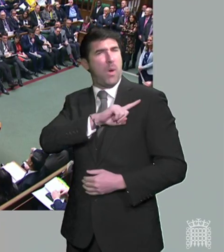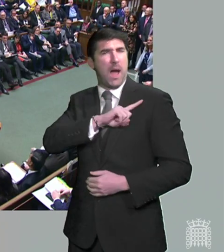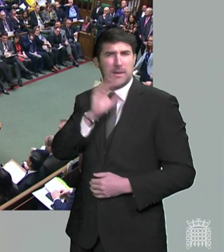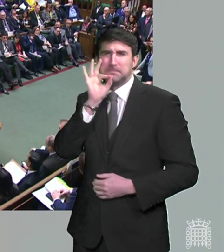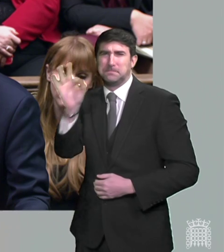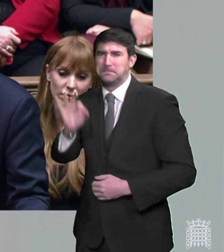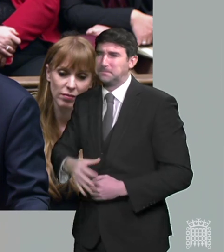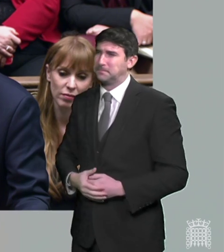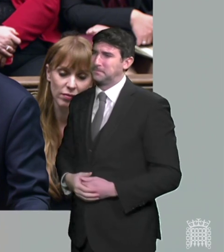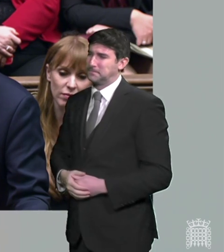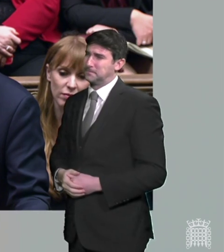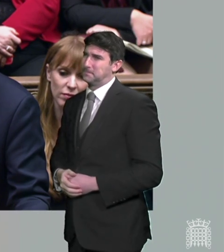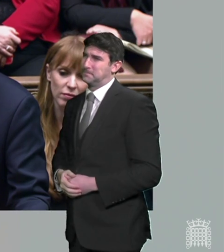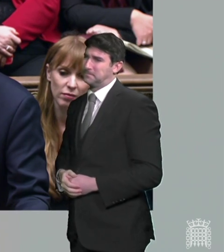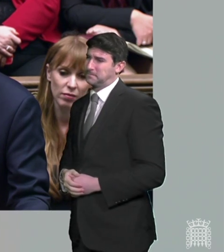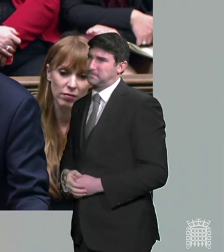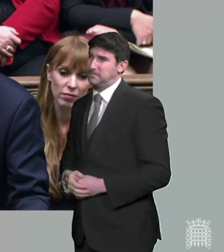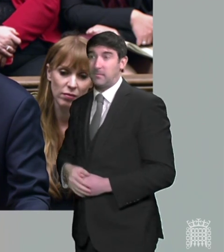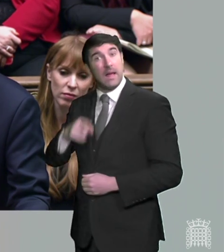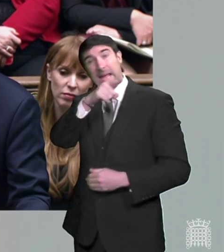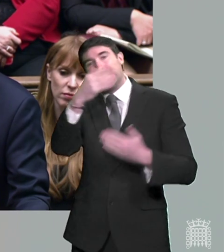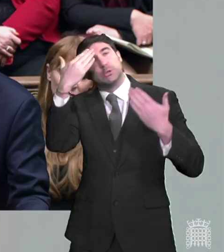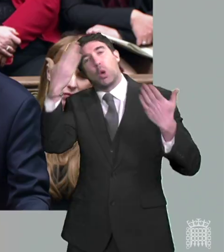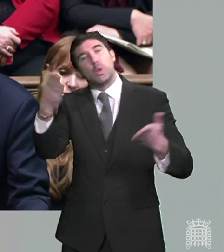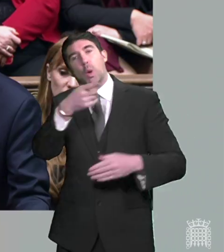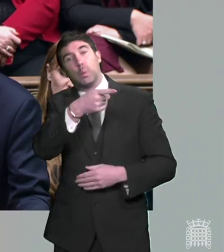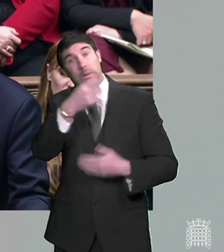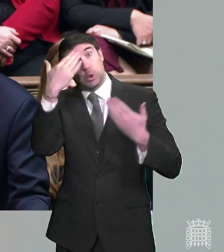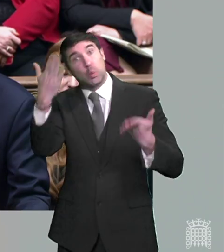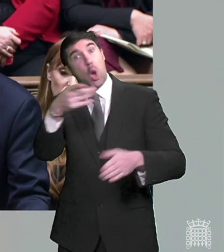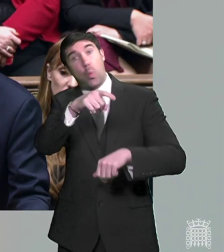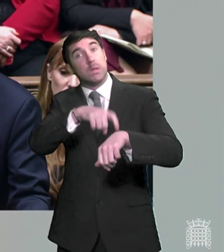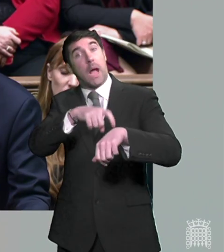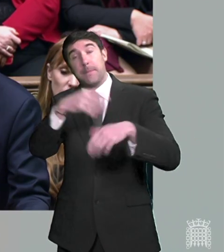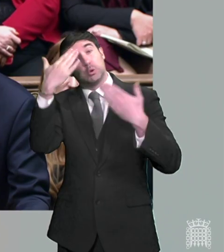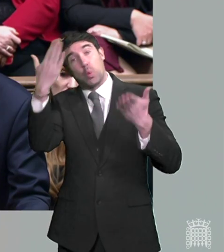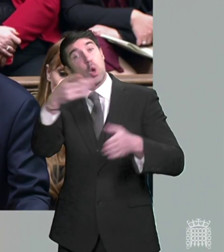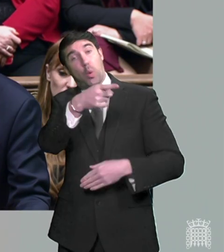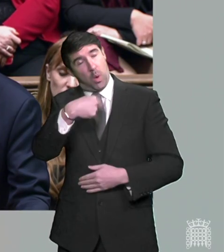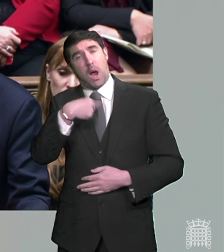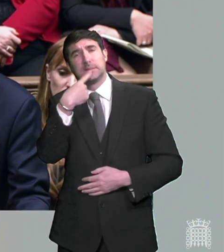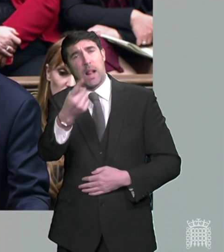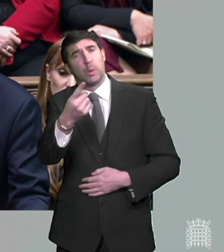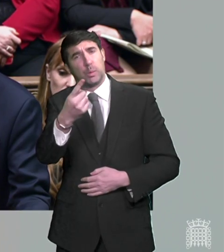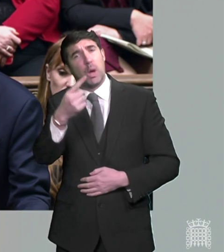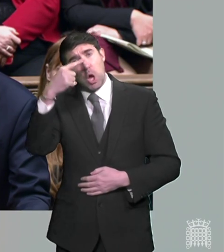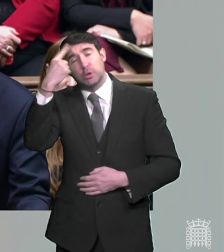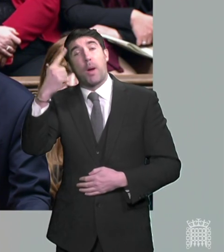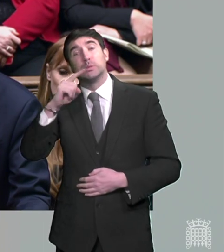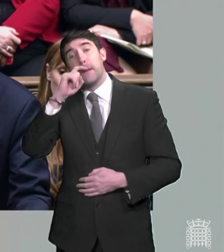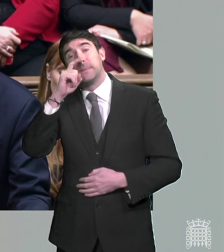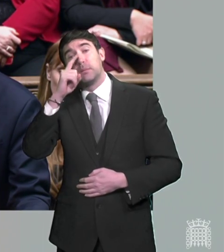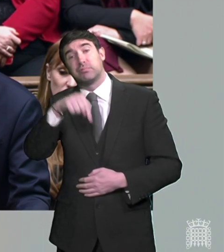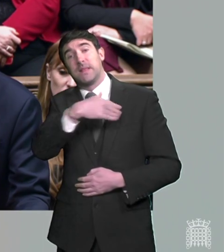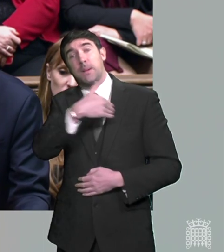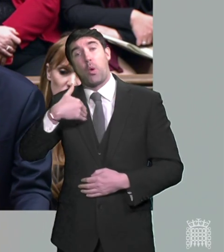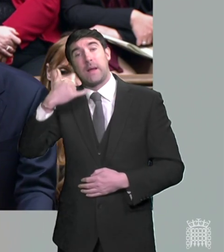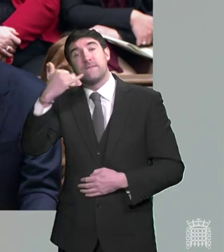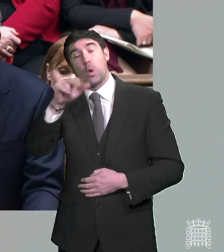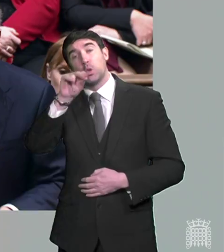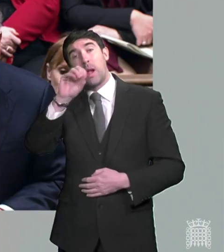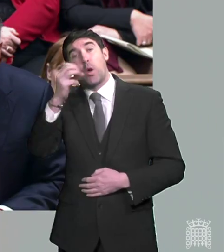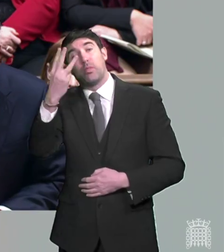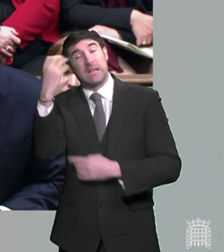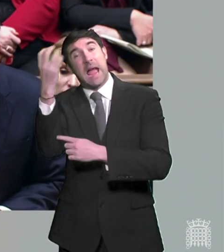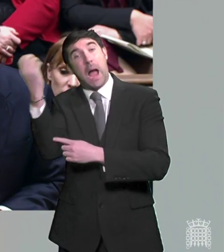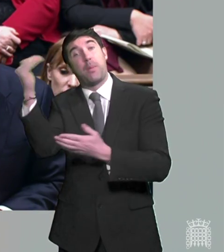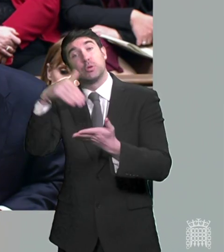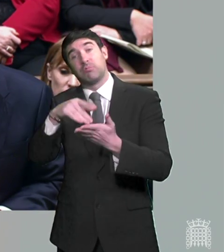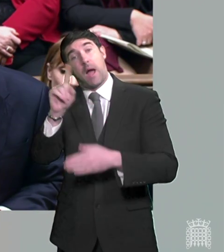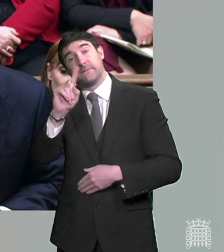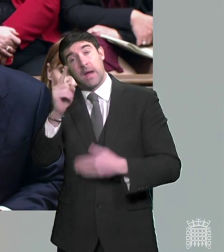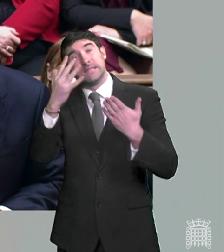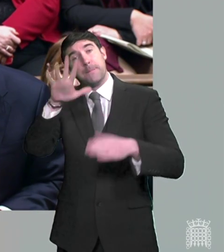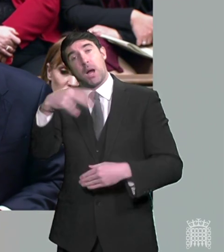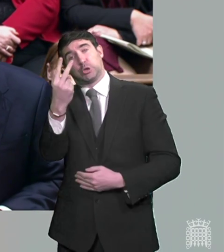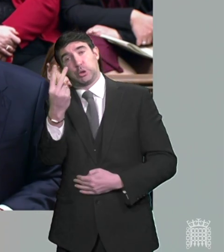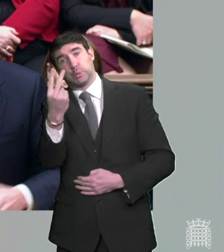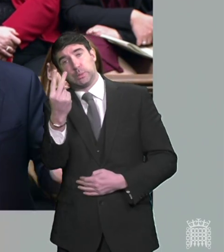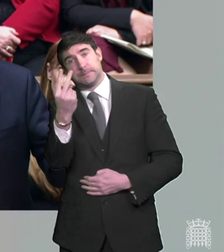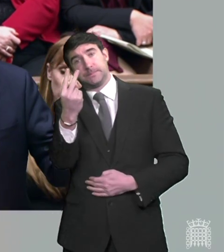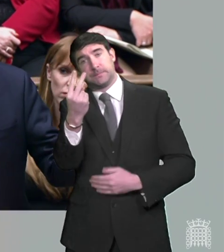The Prime Minister obviously does not know or does not care. I will tell him: if our heart attack victim had called for an ambulance in Peterborough at 12.03 pm, it would not arrive until 2.10 pm.